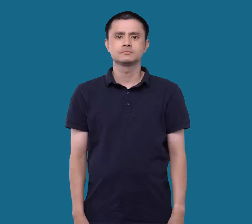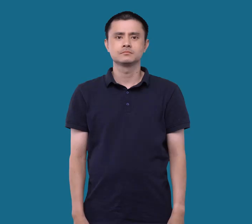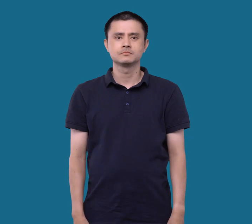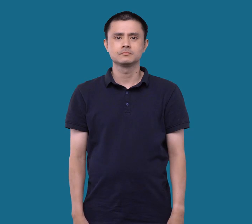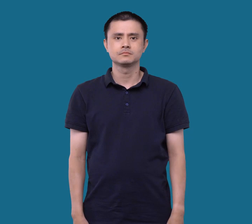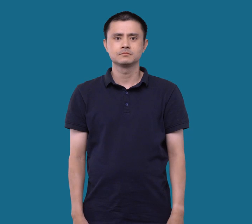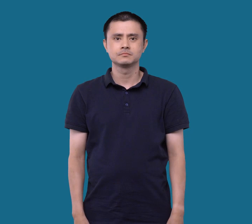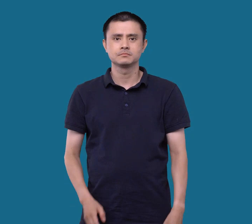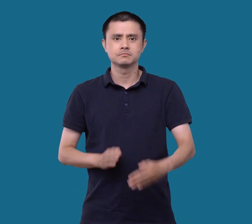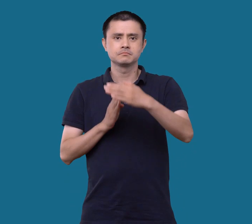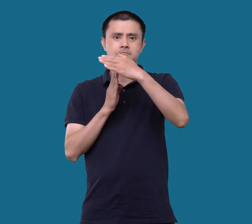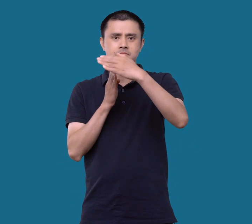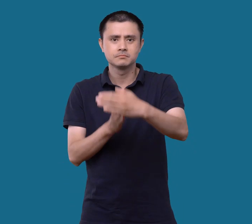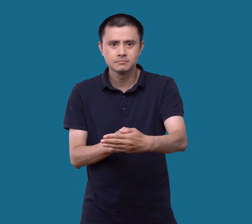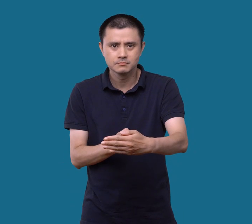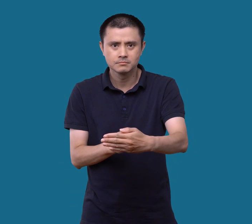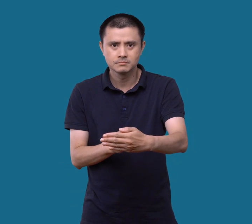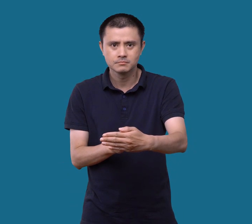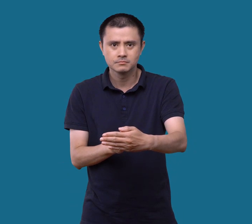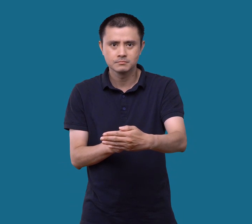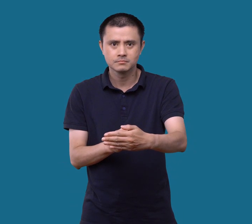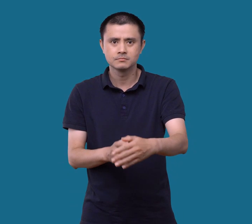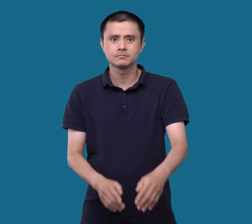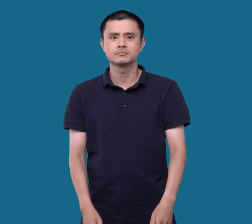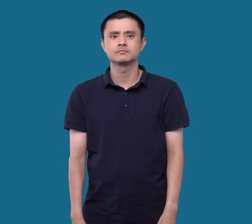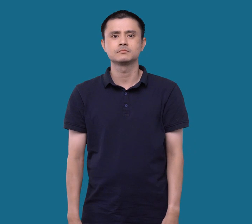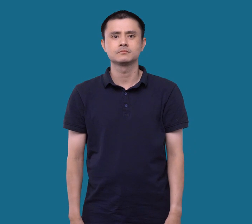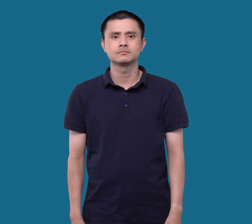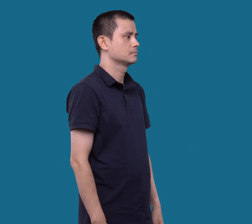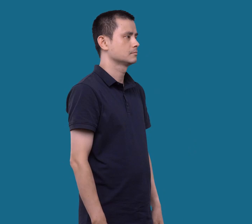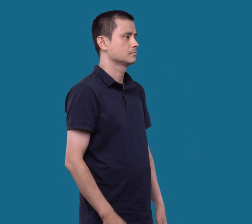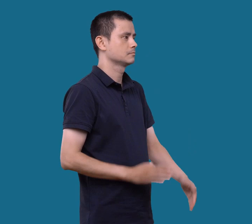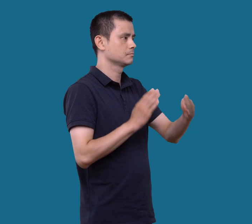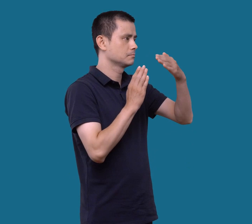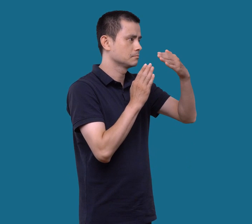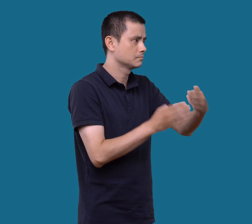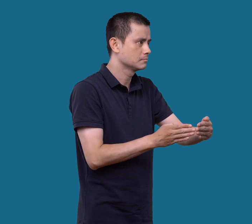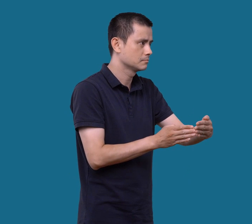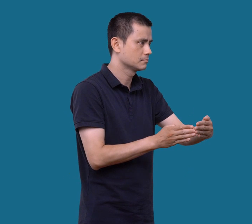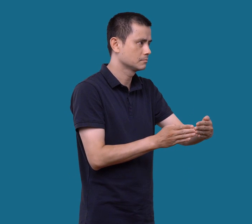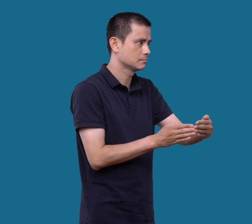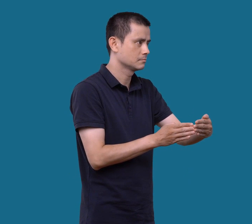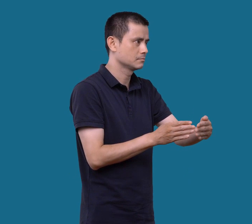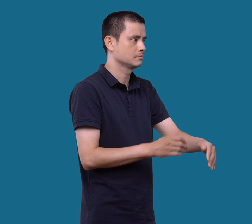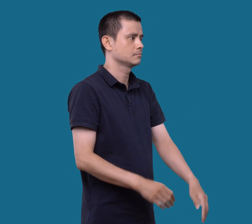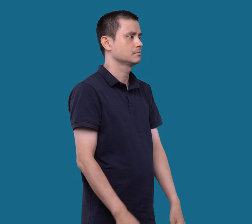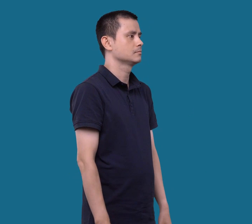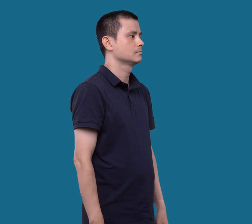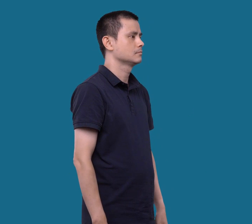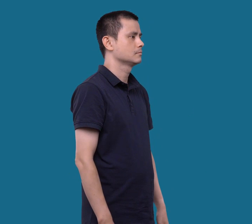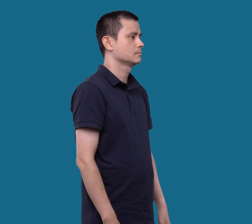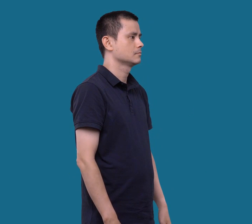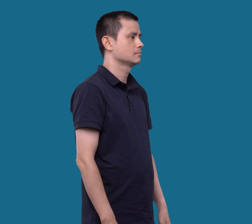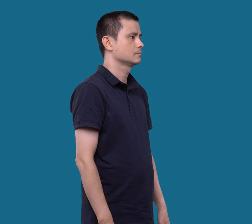ngăn chặn